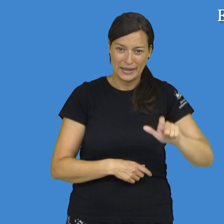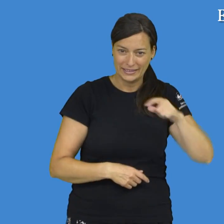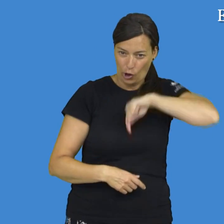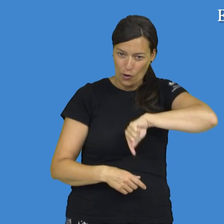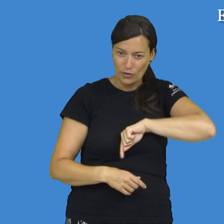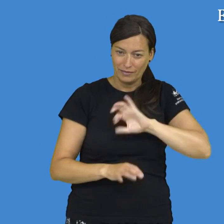sentir